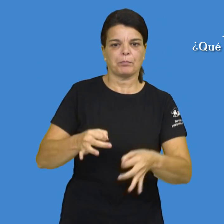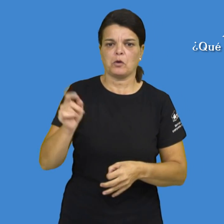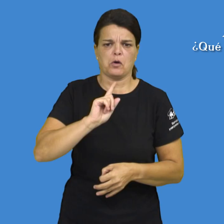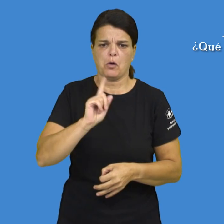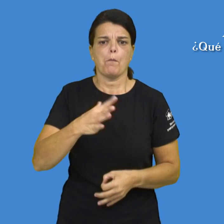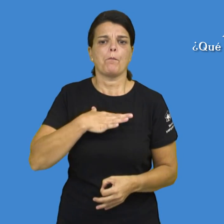no